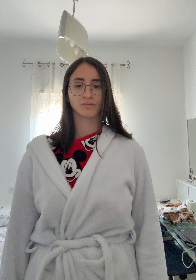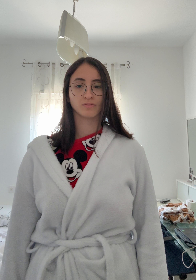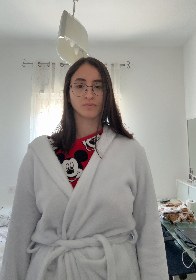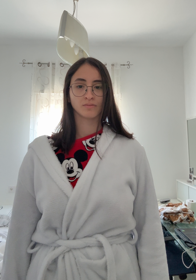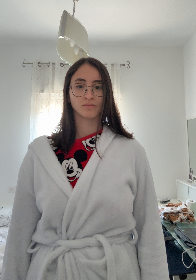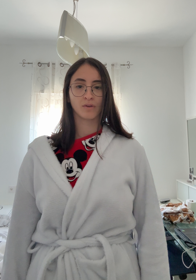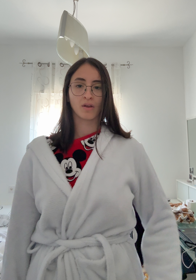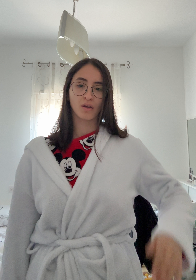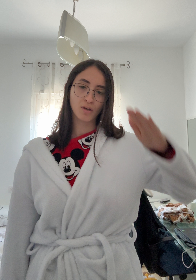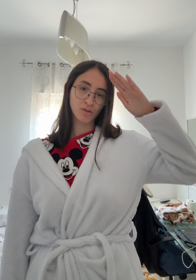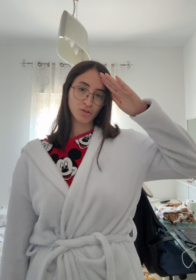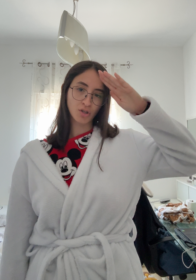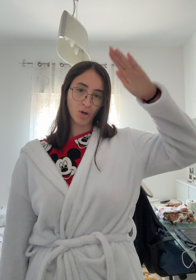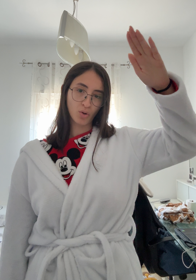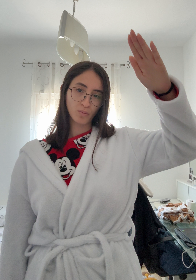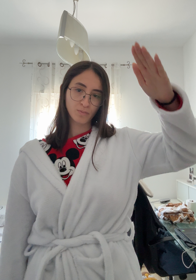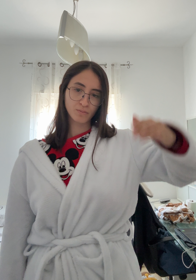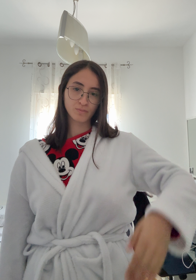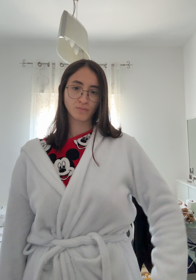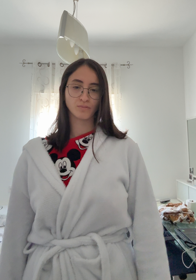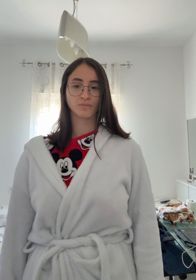שלום